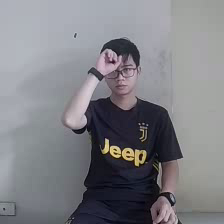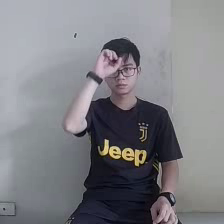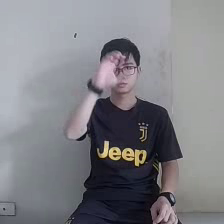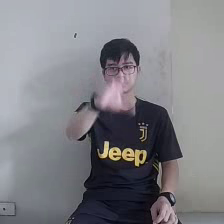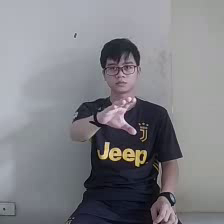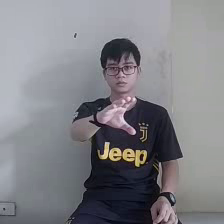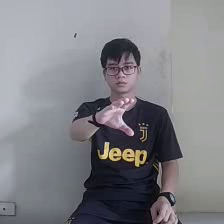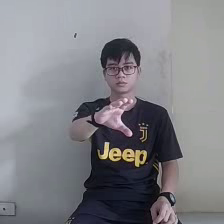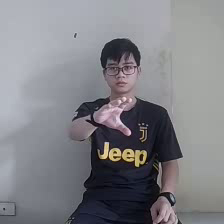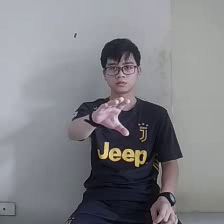Dạy dỗ